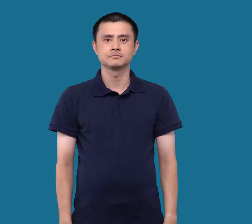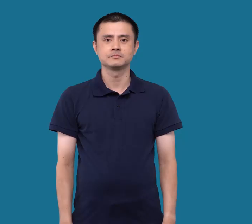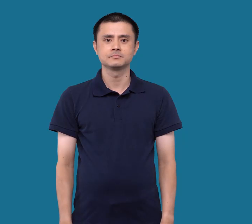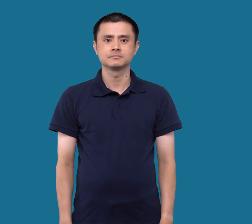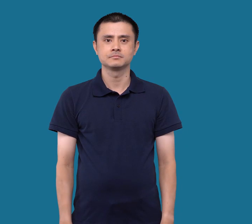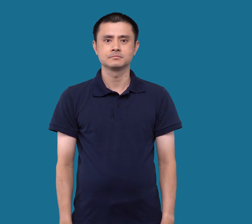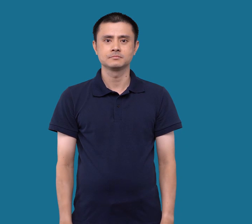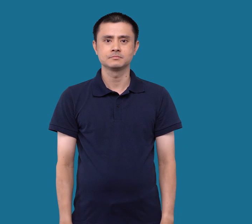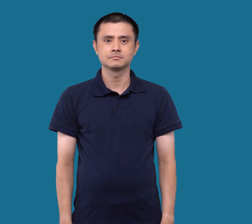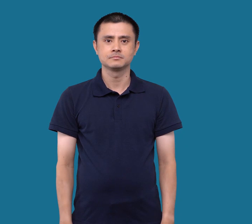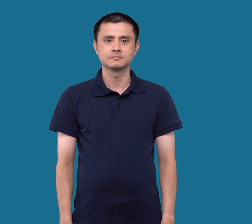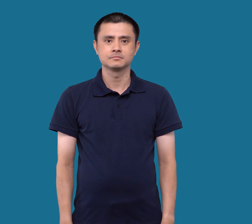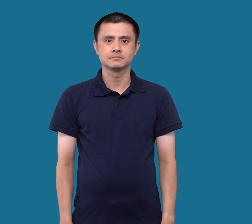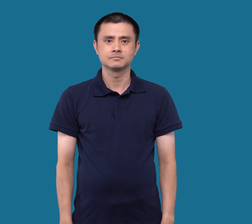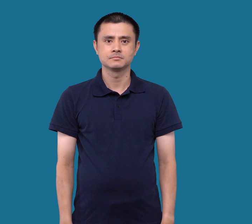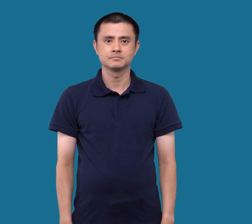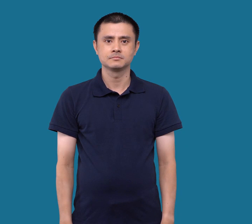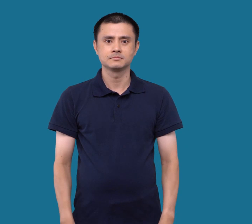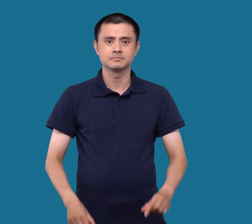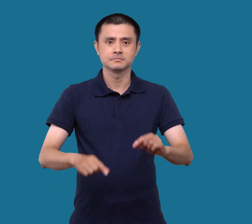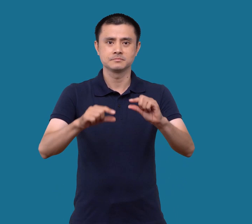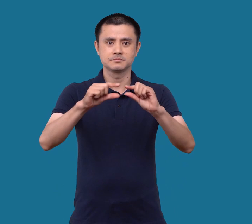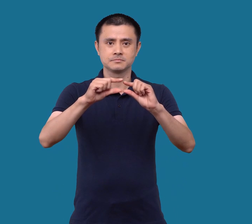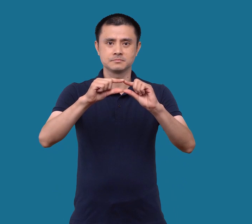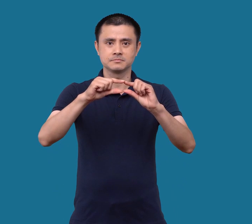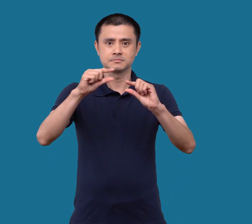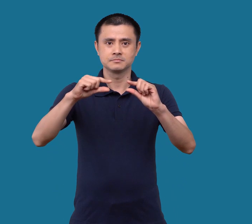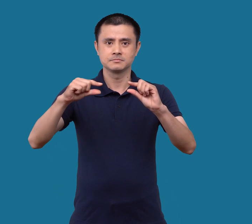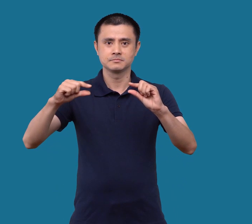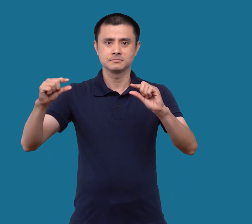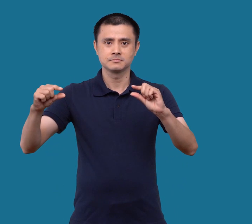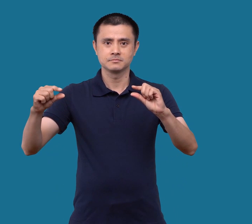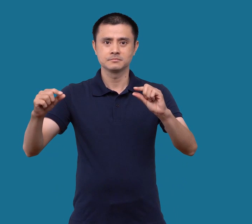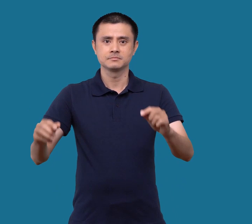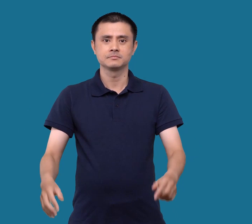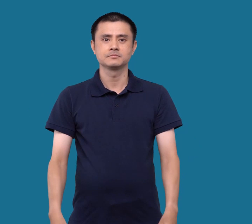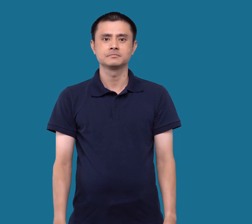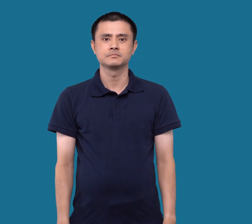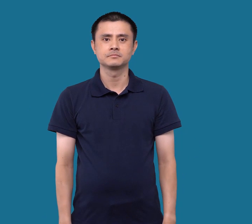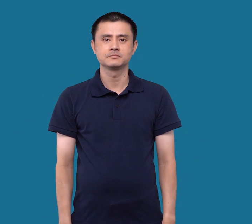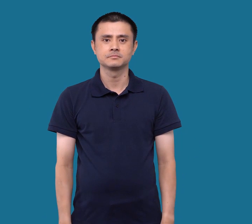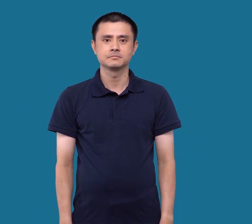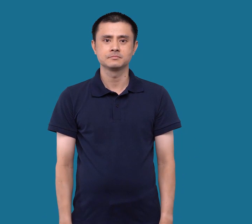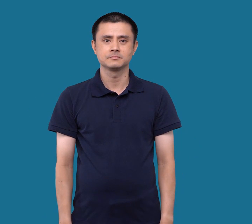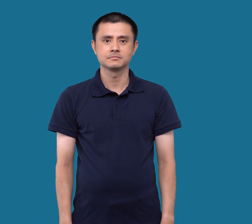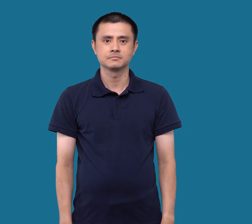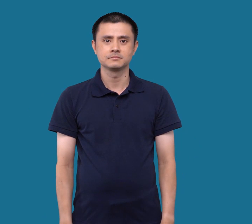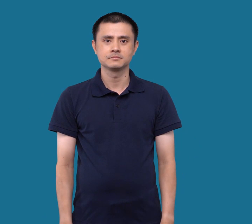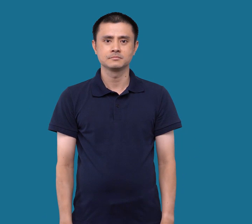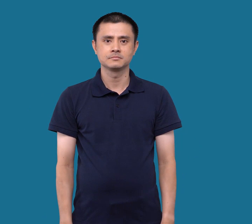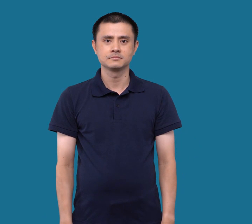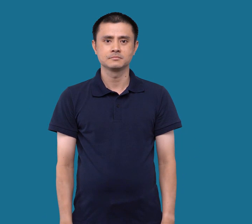bánh đa